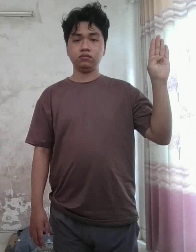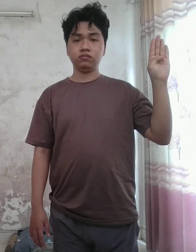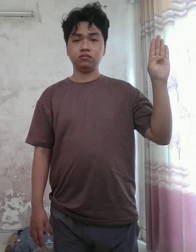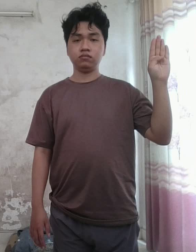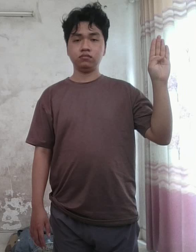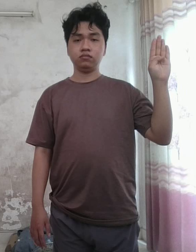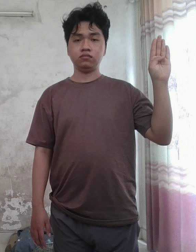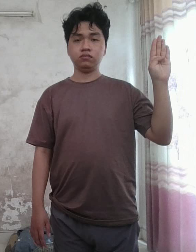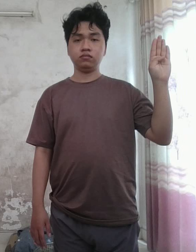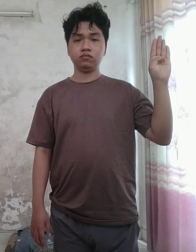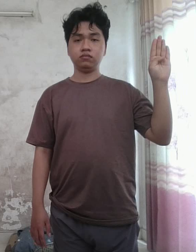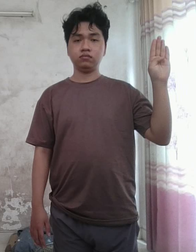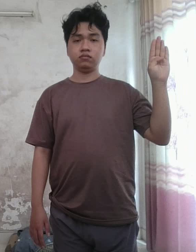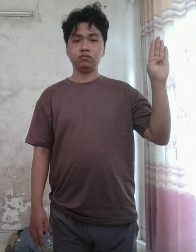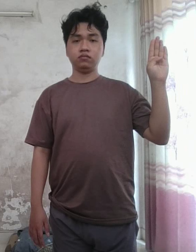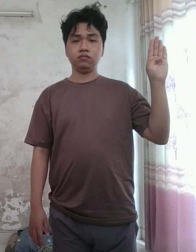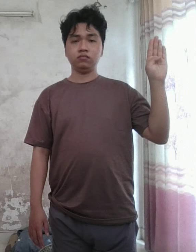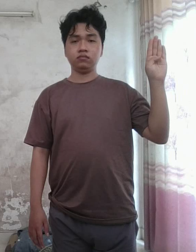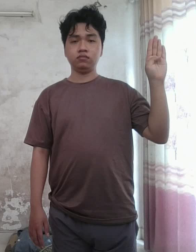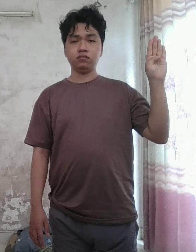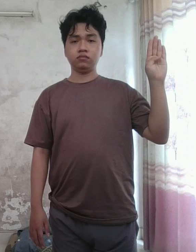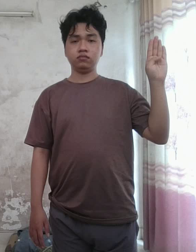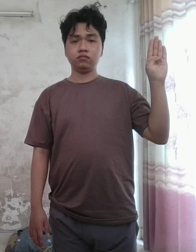b